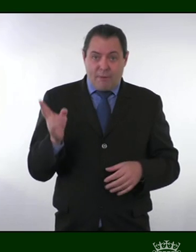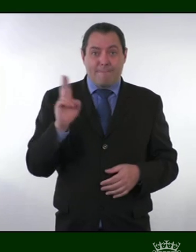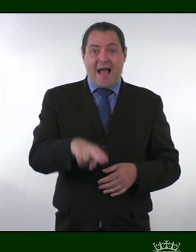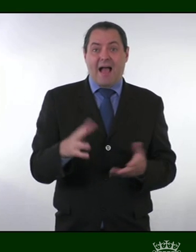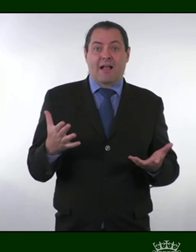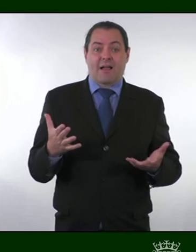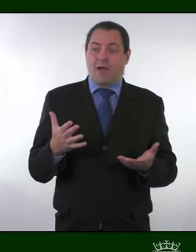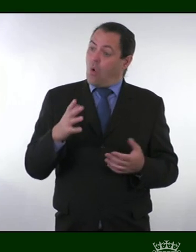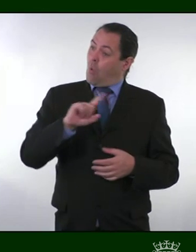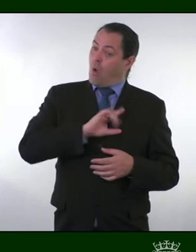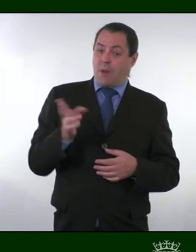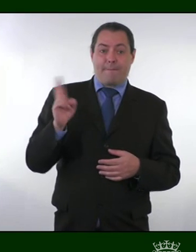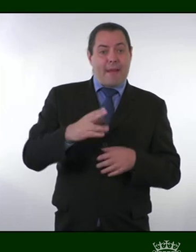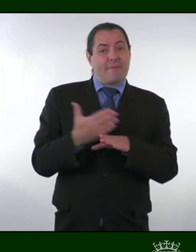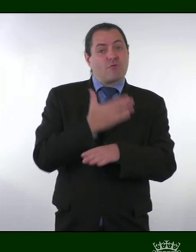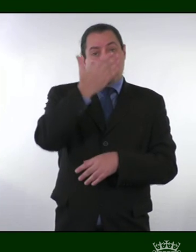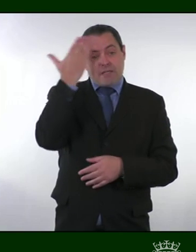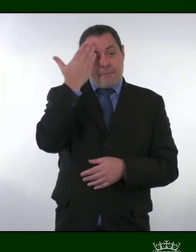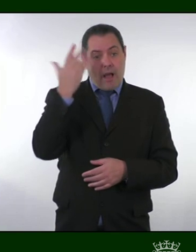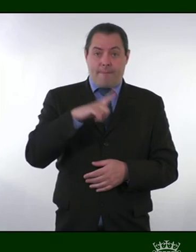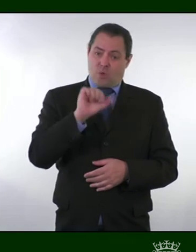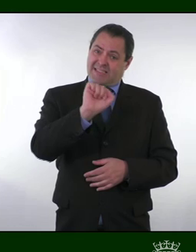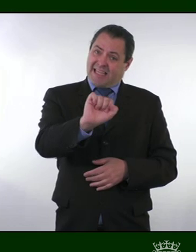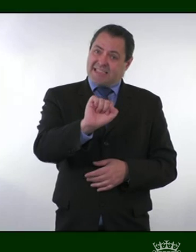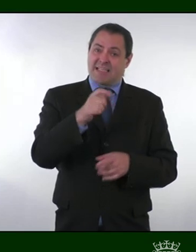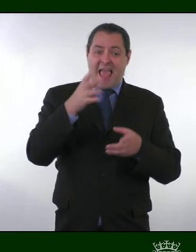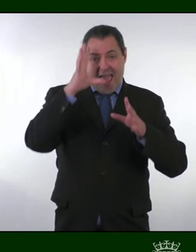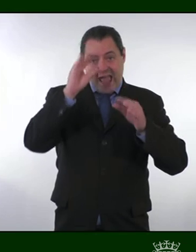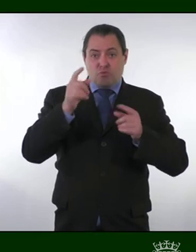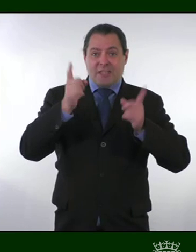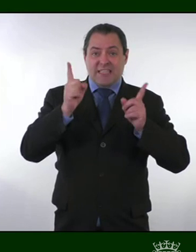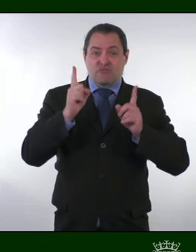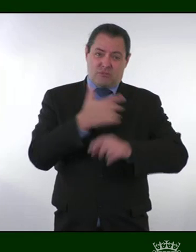The only reason they were not back before the summer was because of his incompetent Education Secretary.